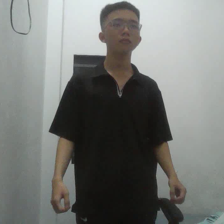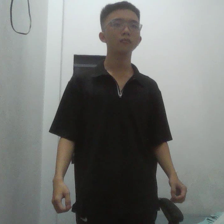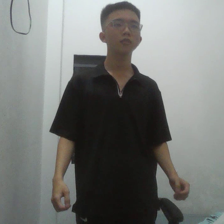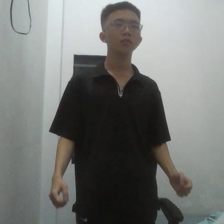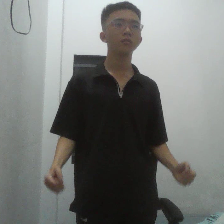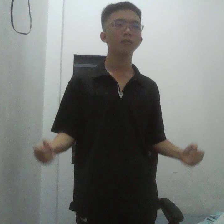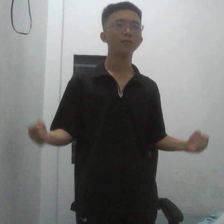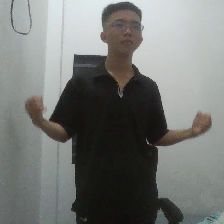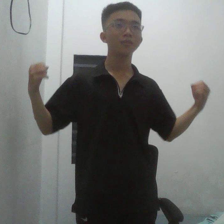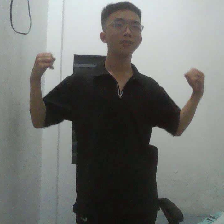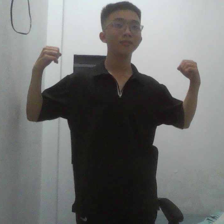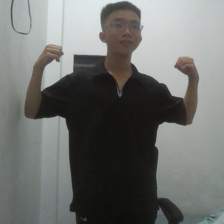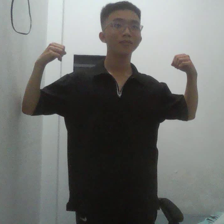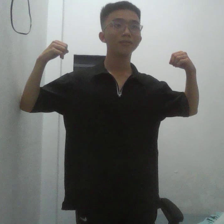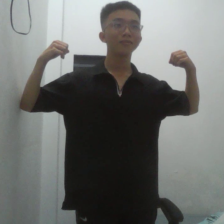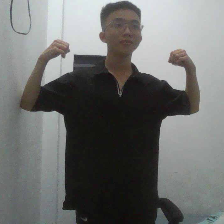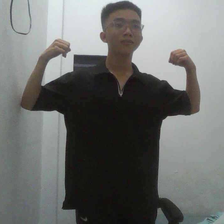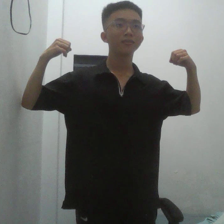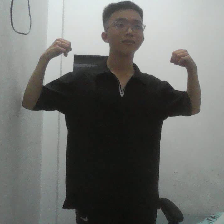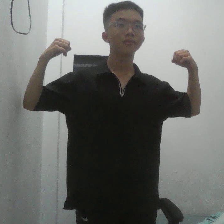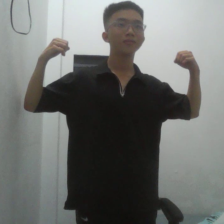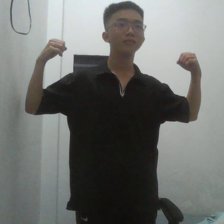minh khoe